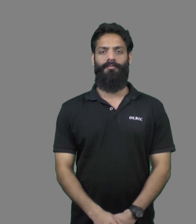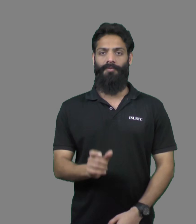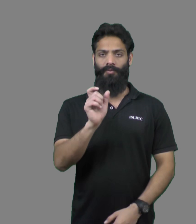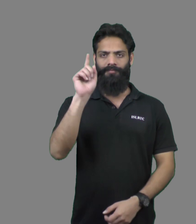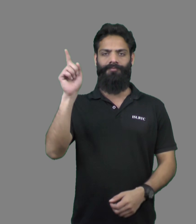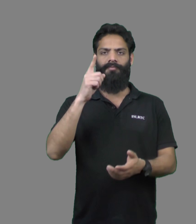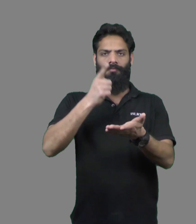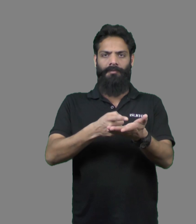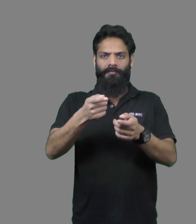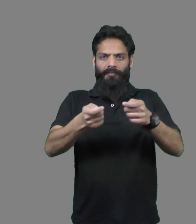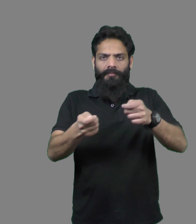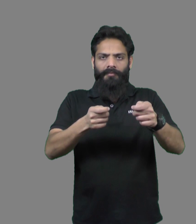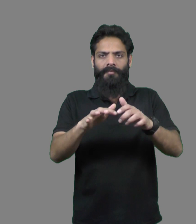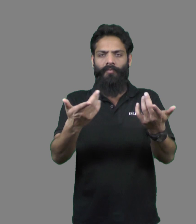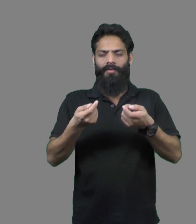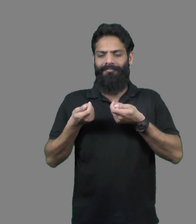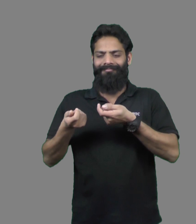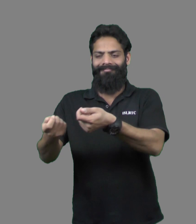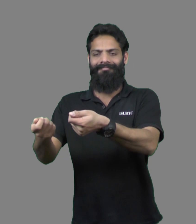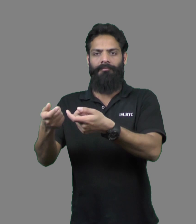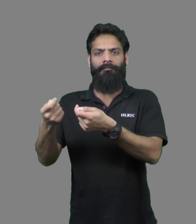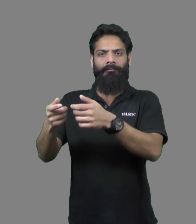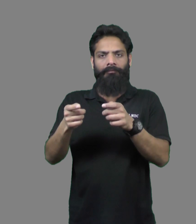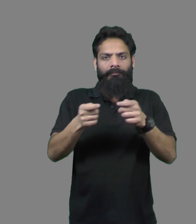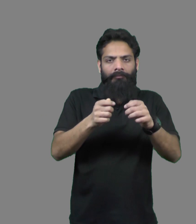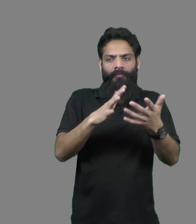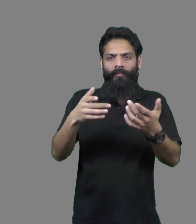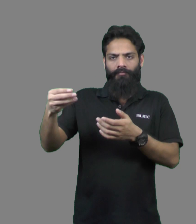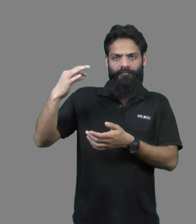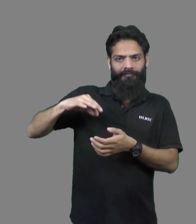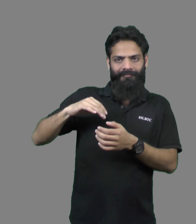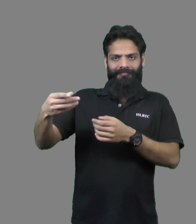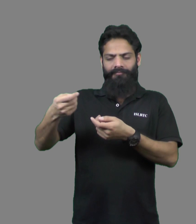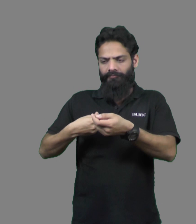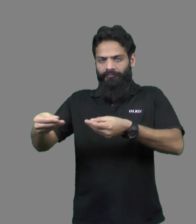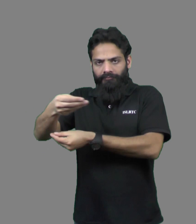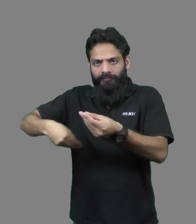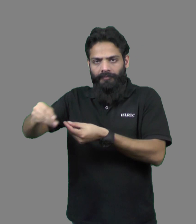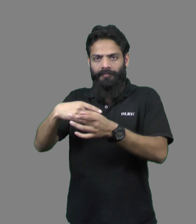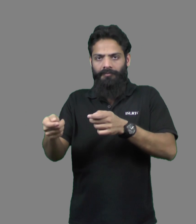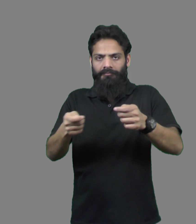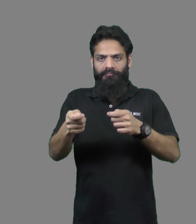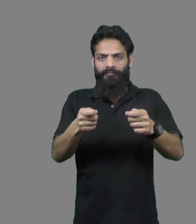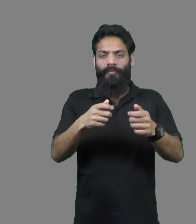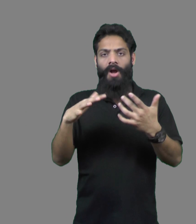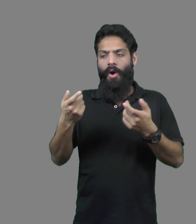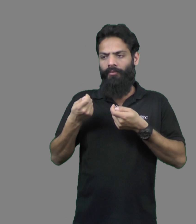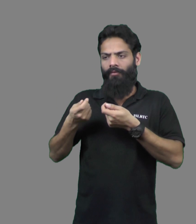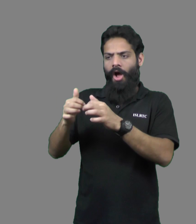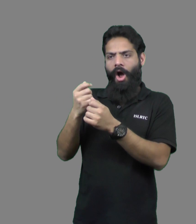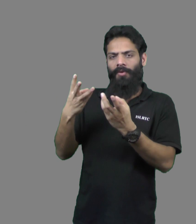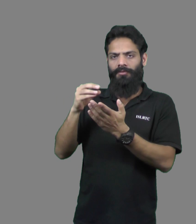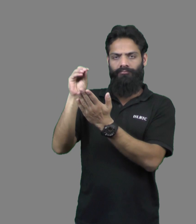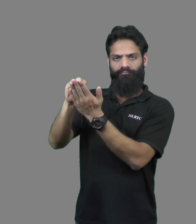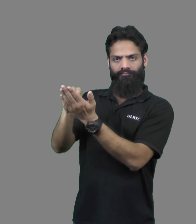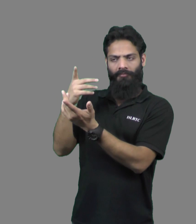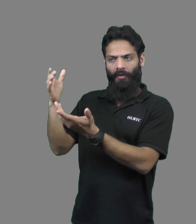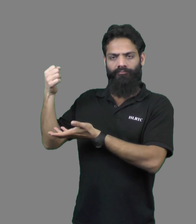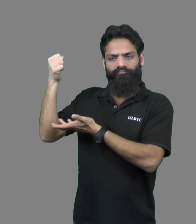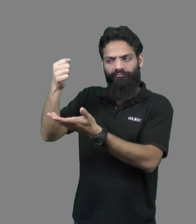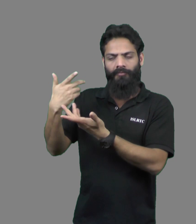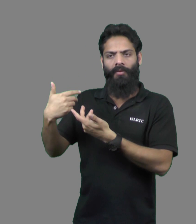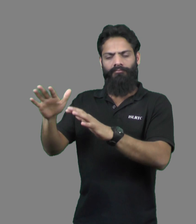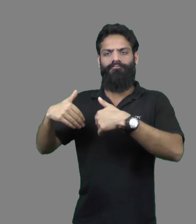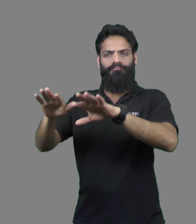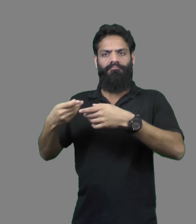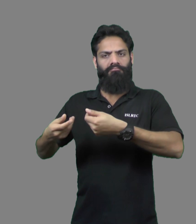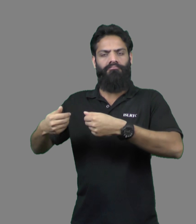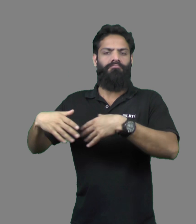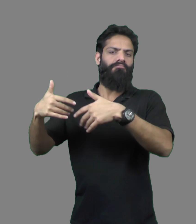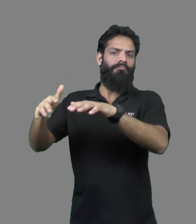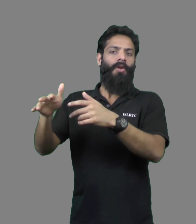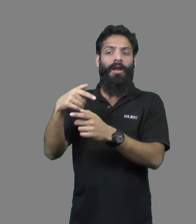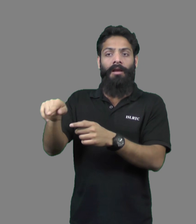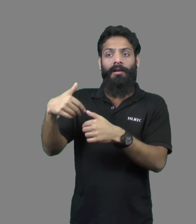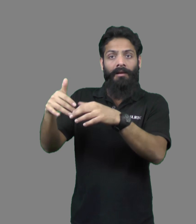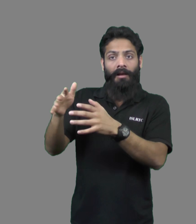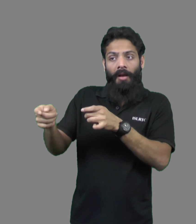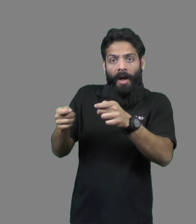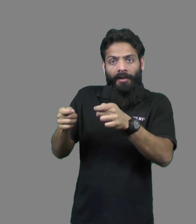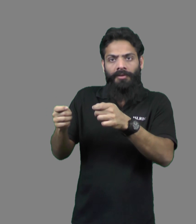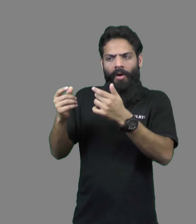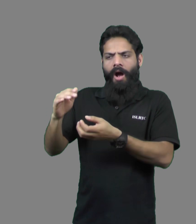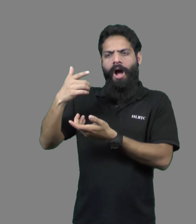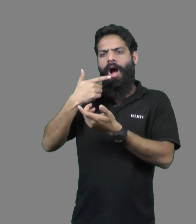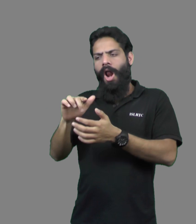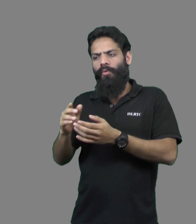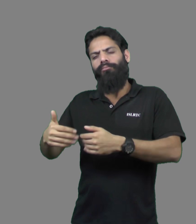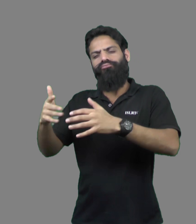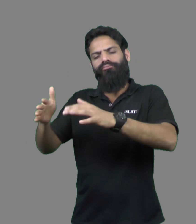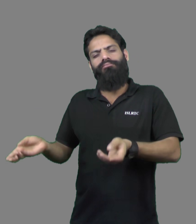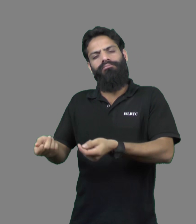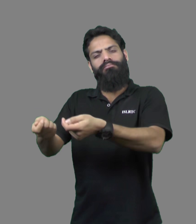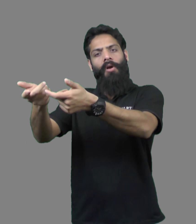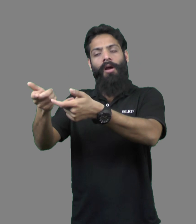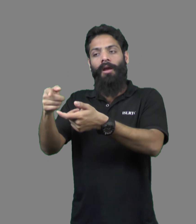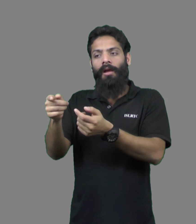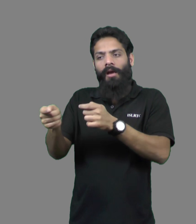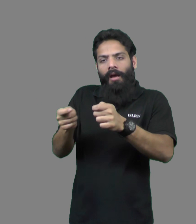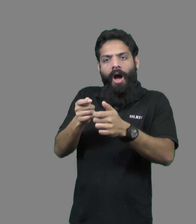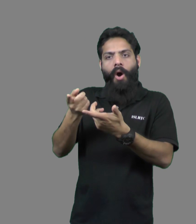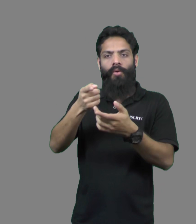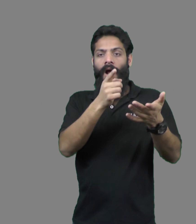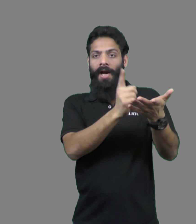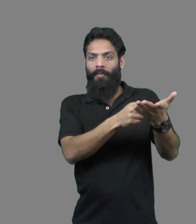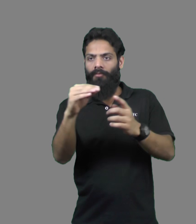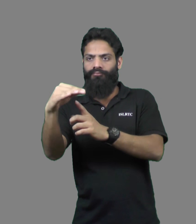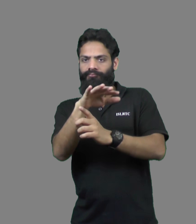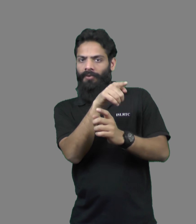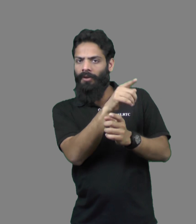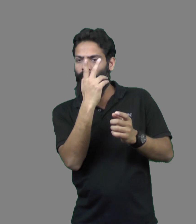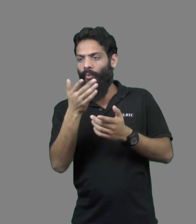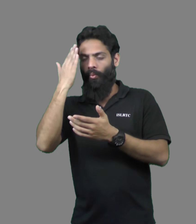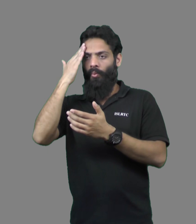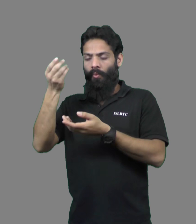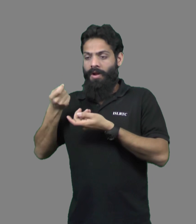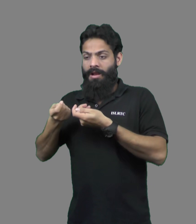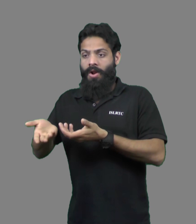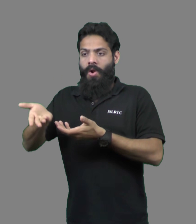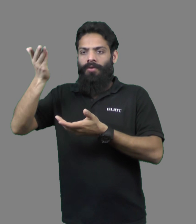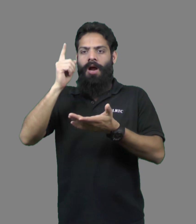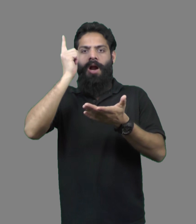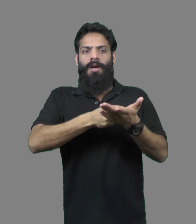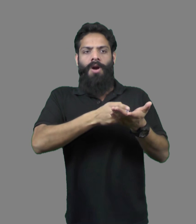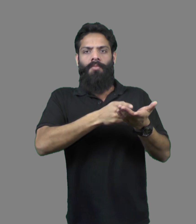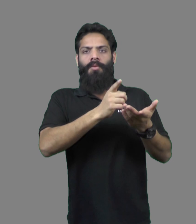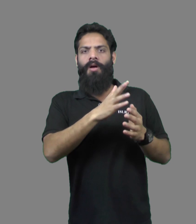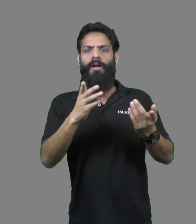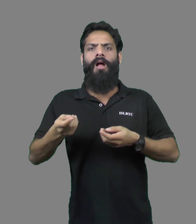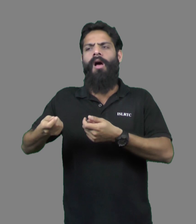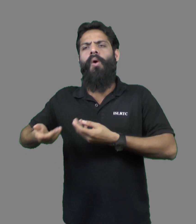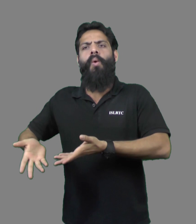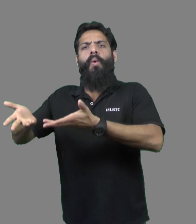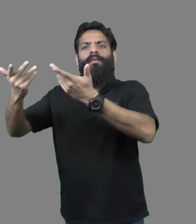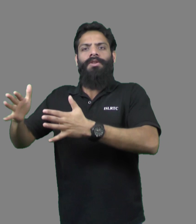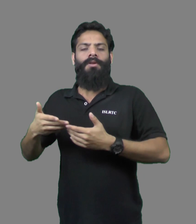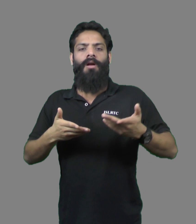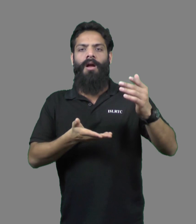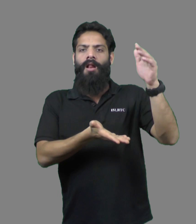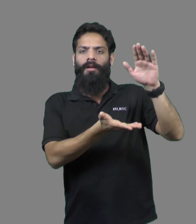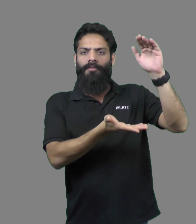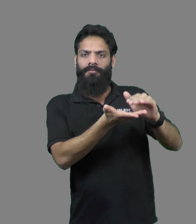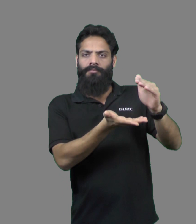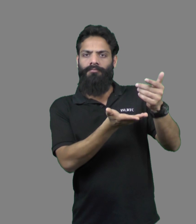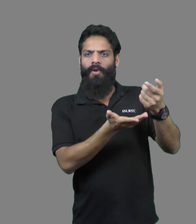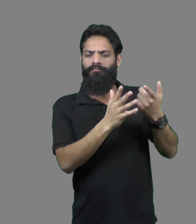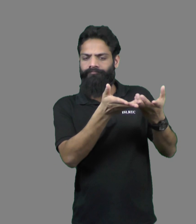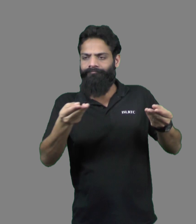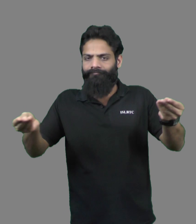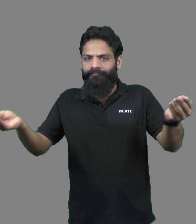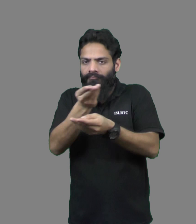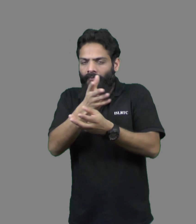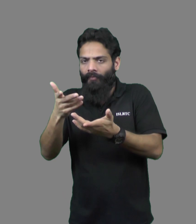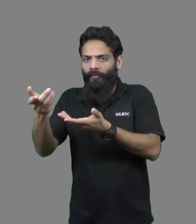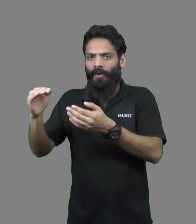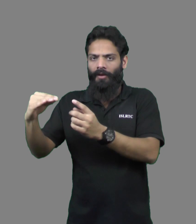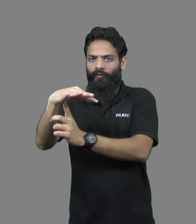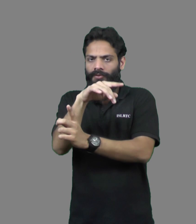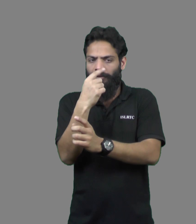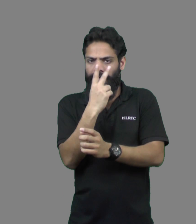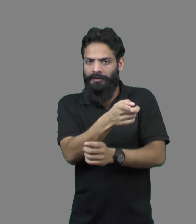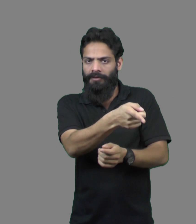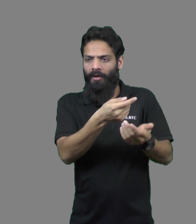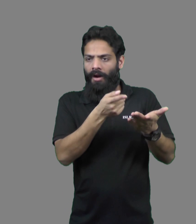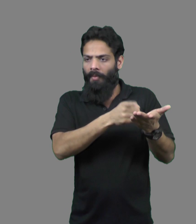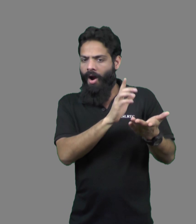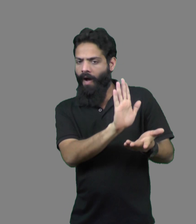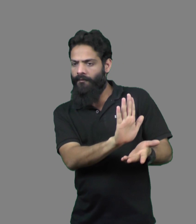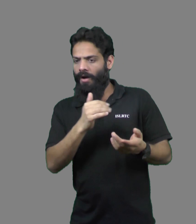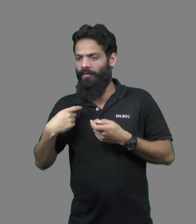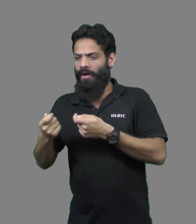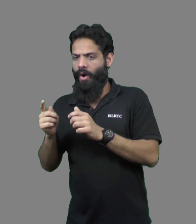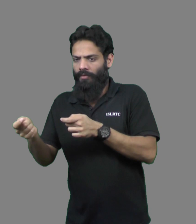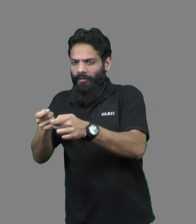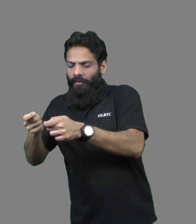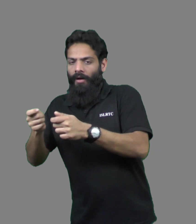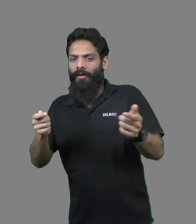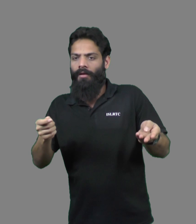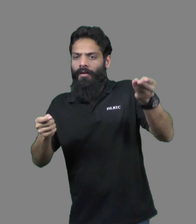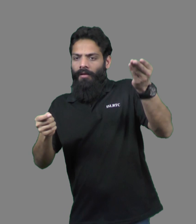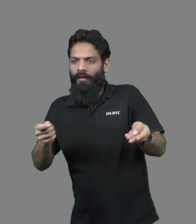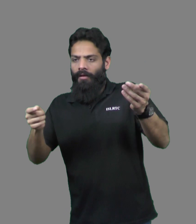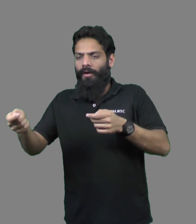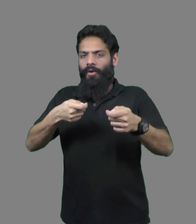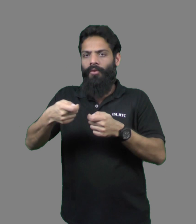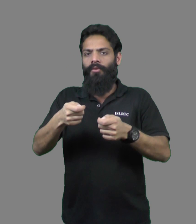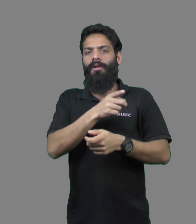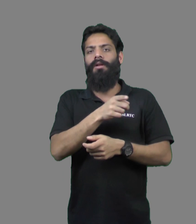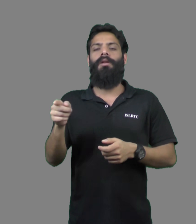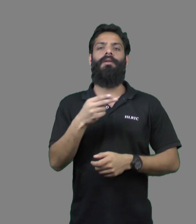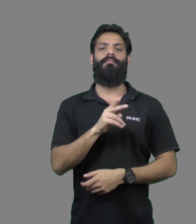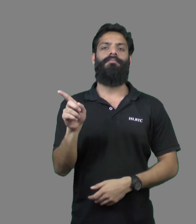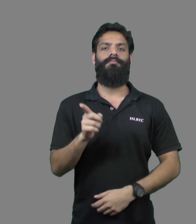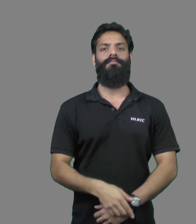Demand Management